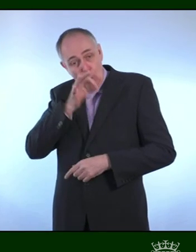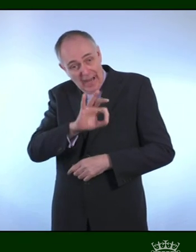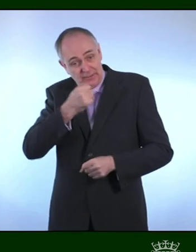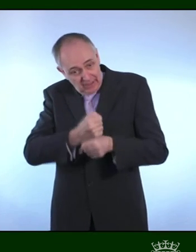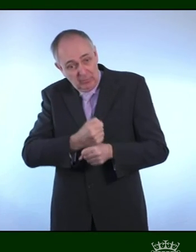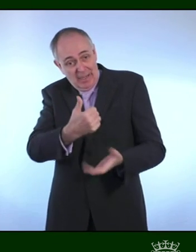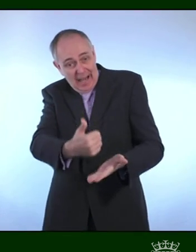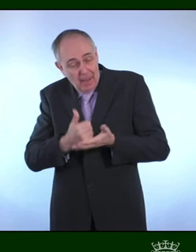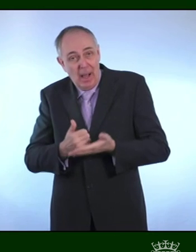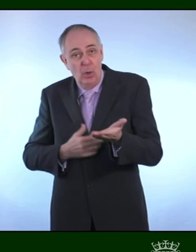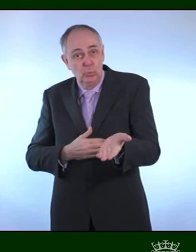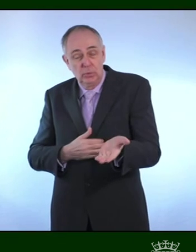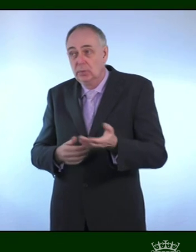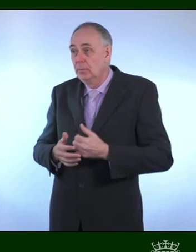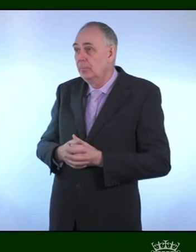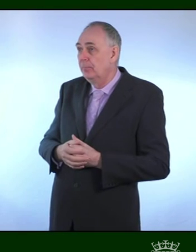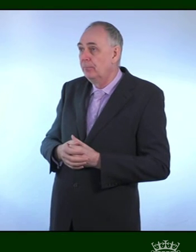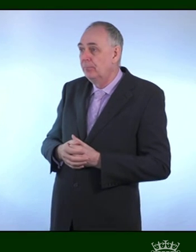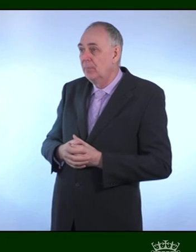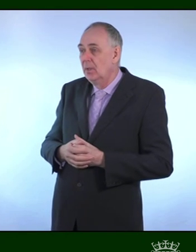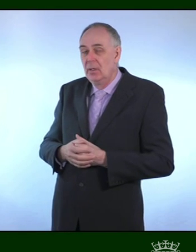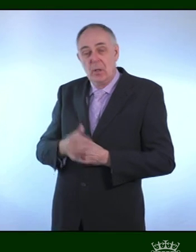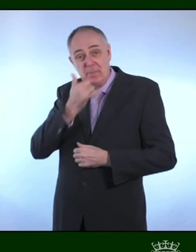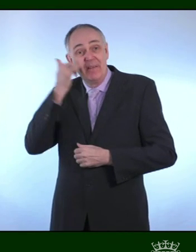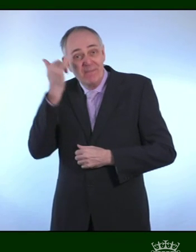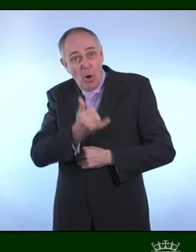Hour-long delays on phone calls are not acceptable.